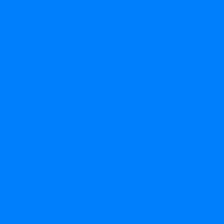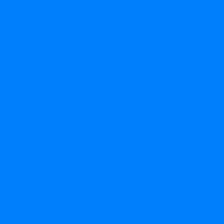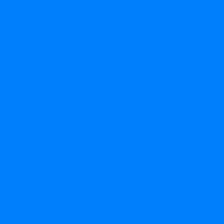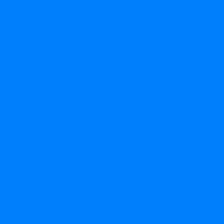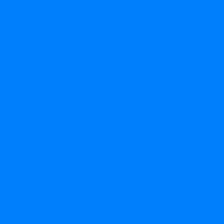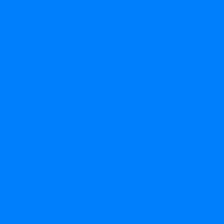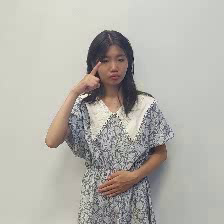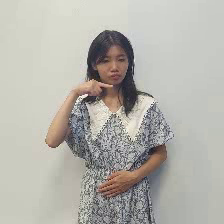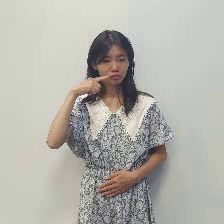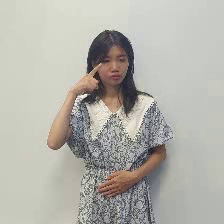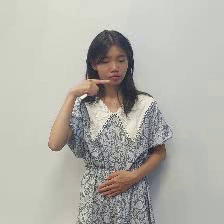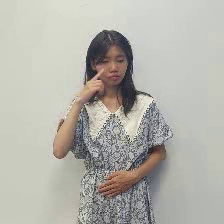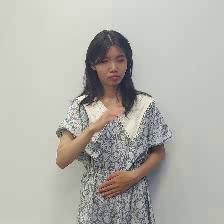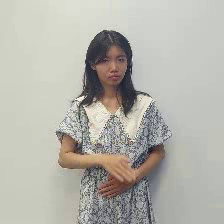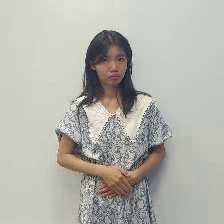Nói